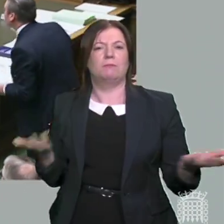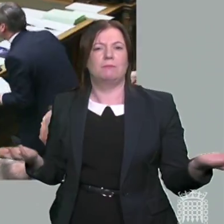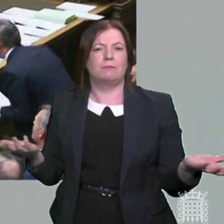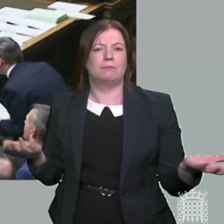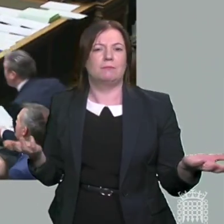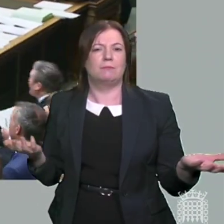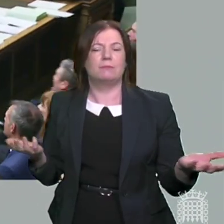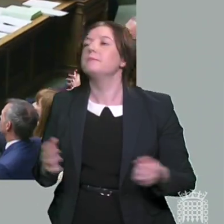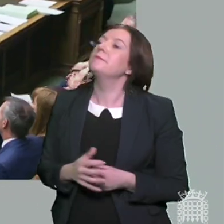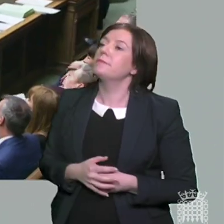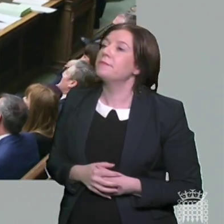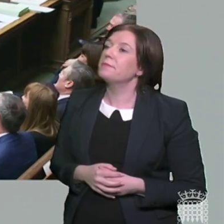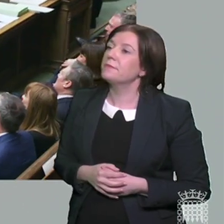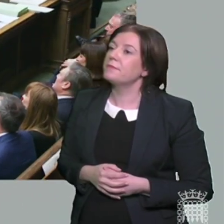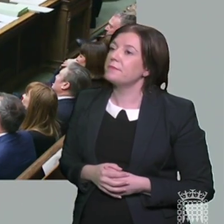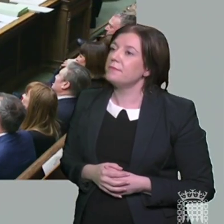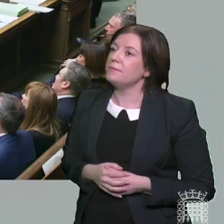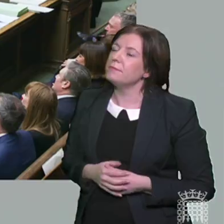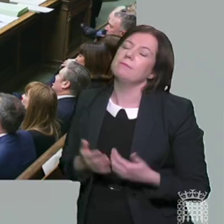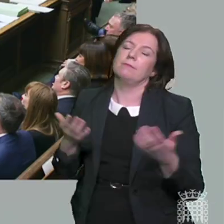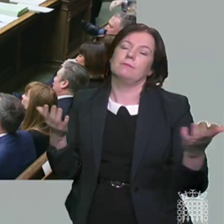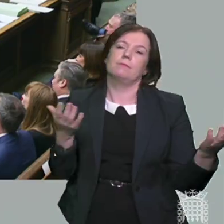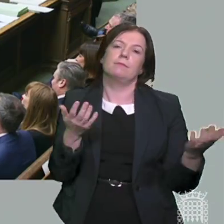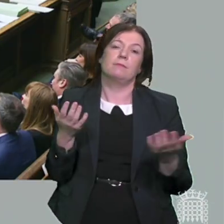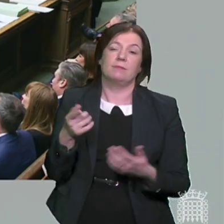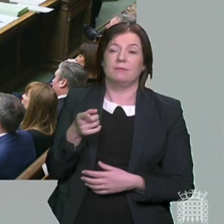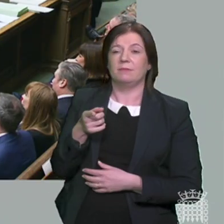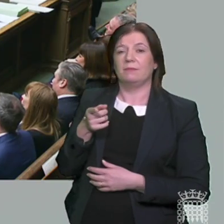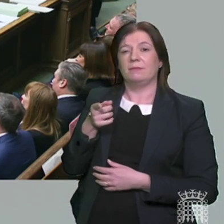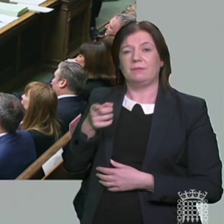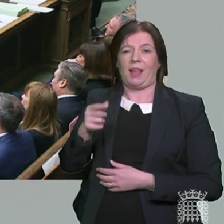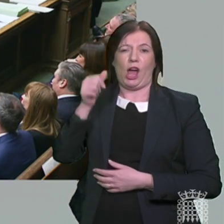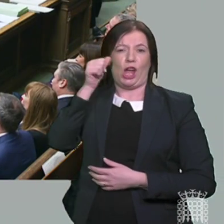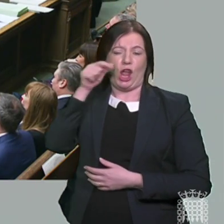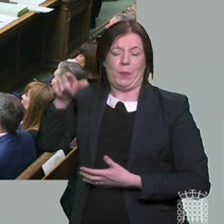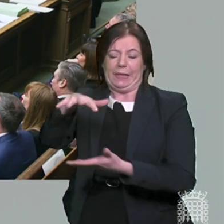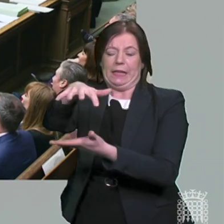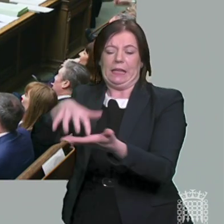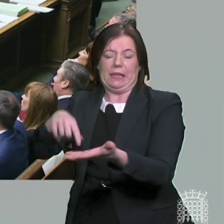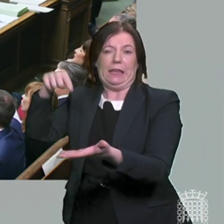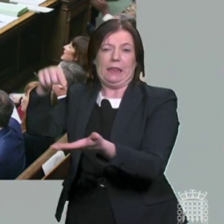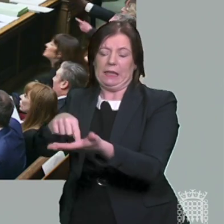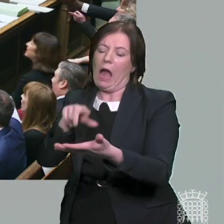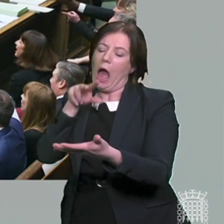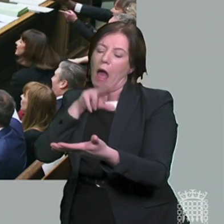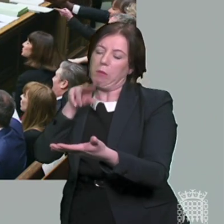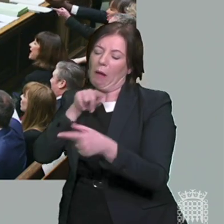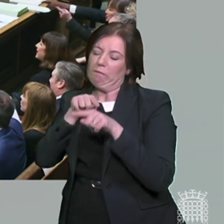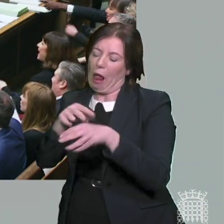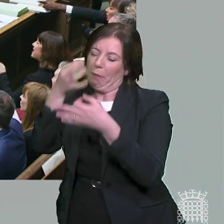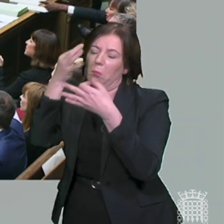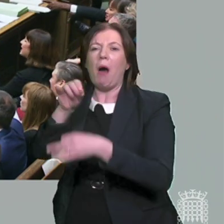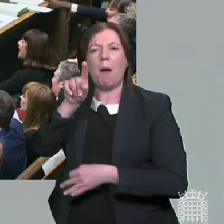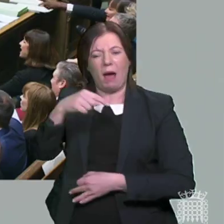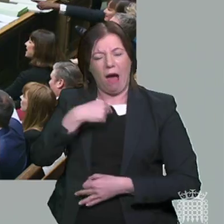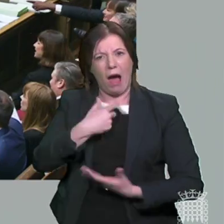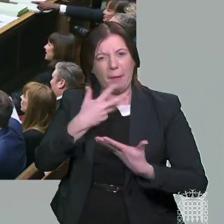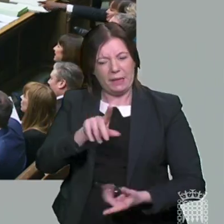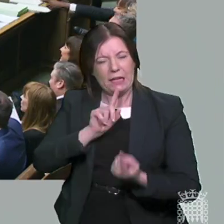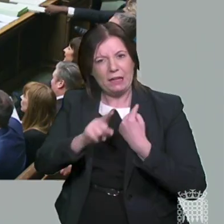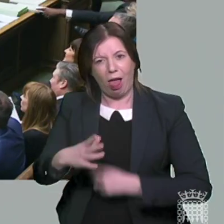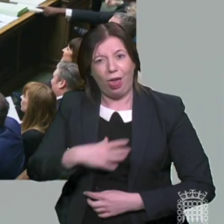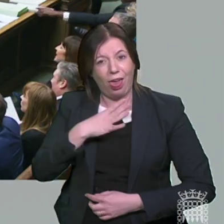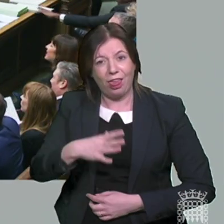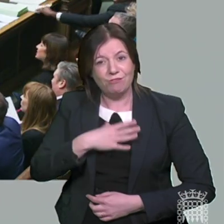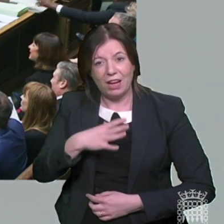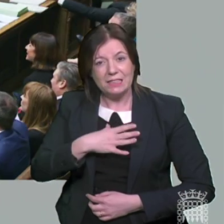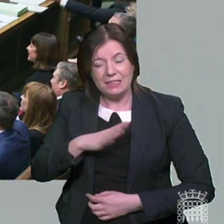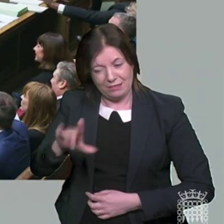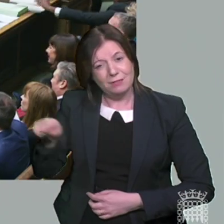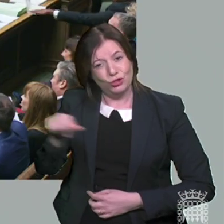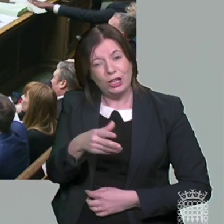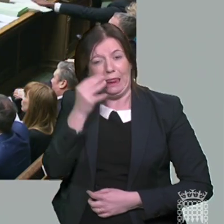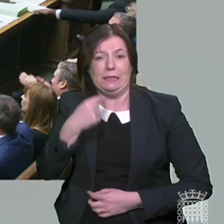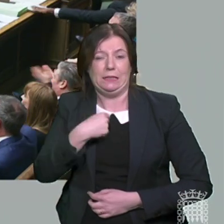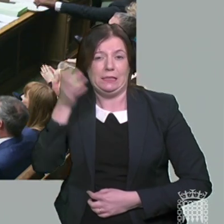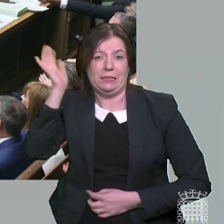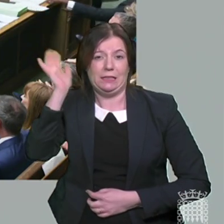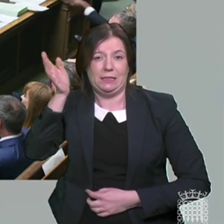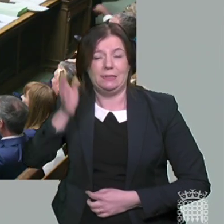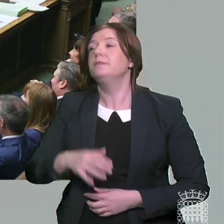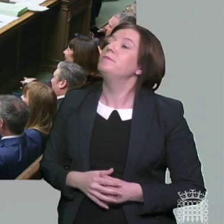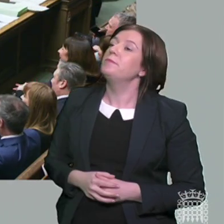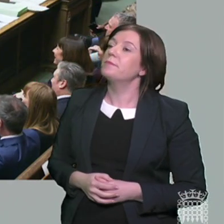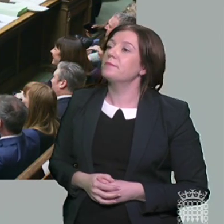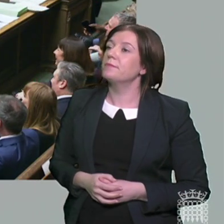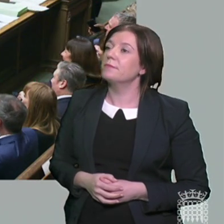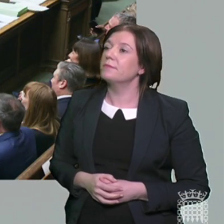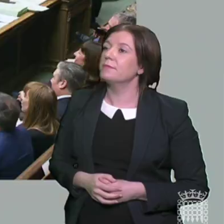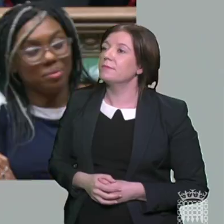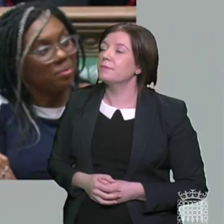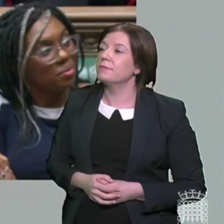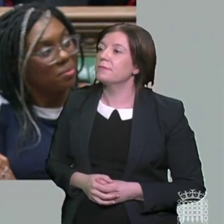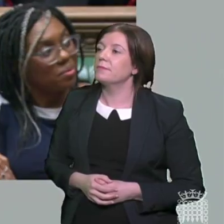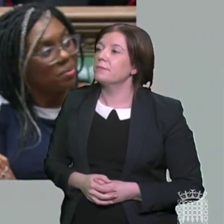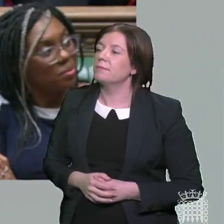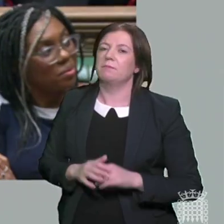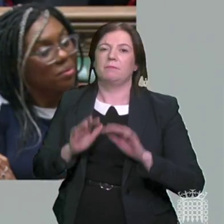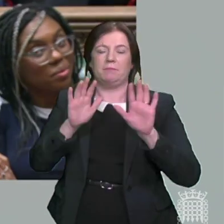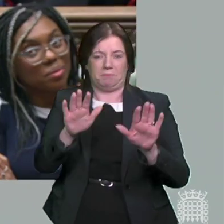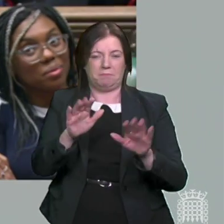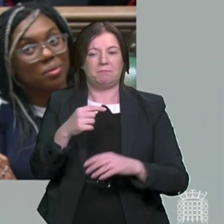I know the right honourable and learned Gentleman reads from prepared sheets, but he should listen to what I actually say.